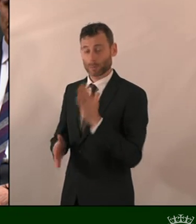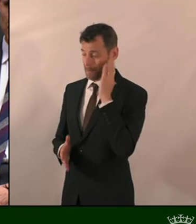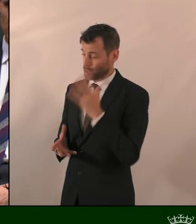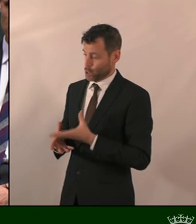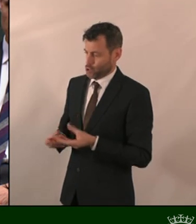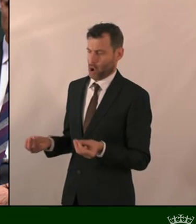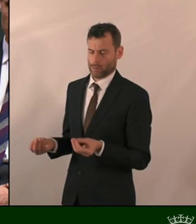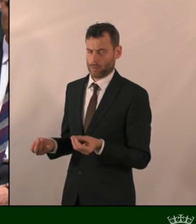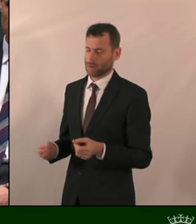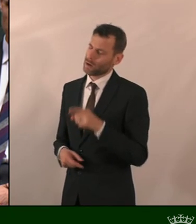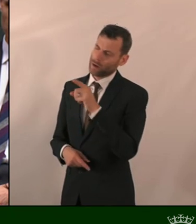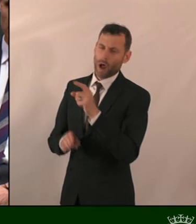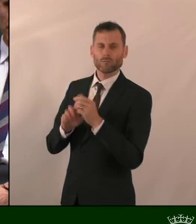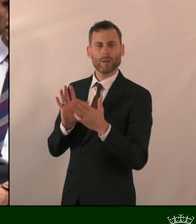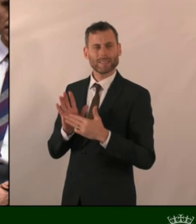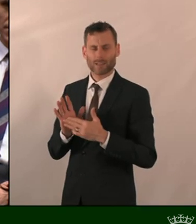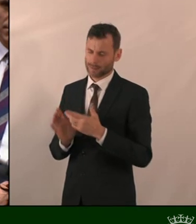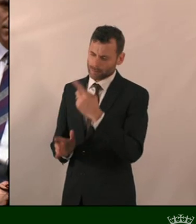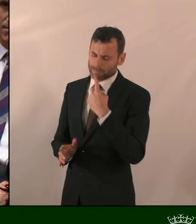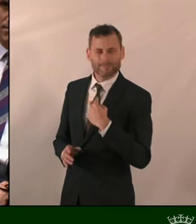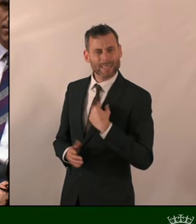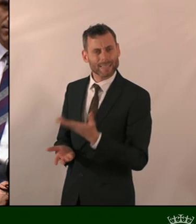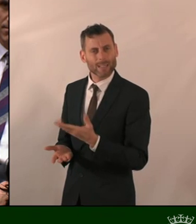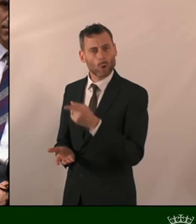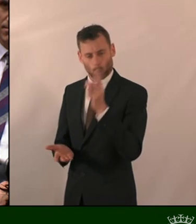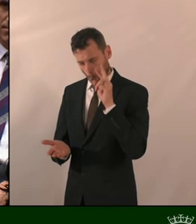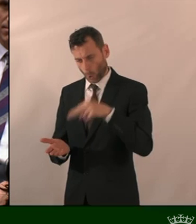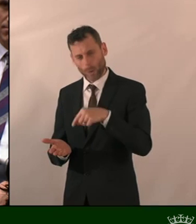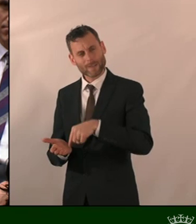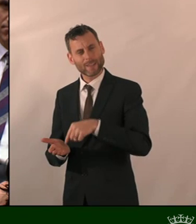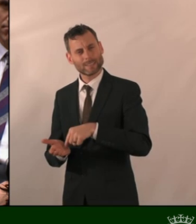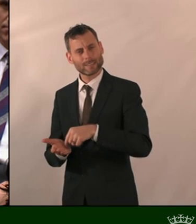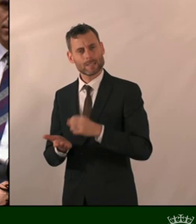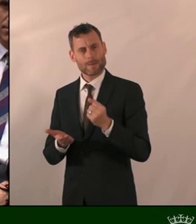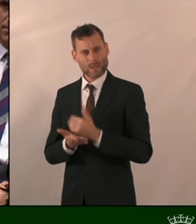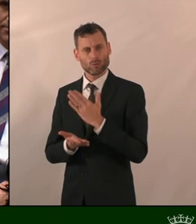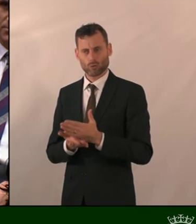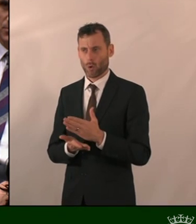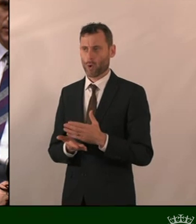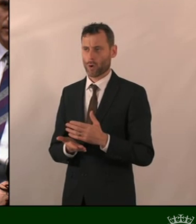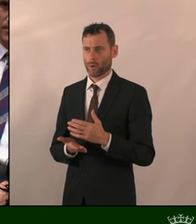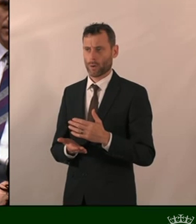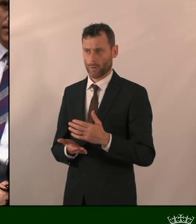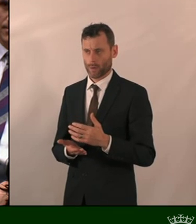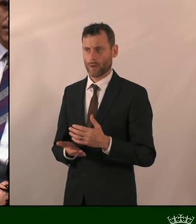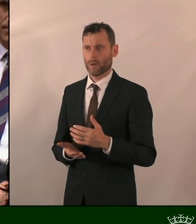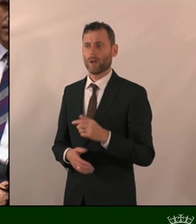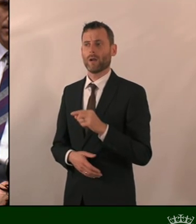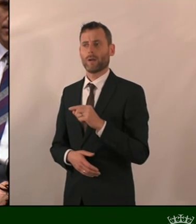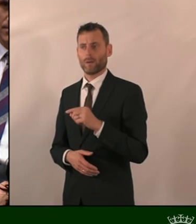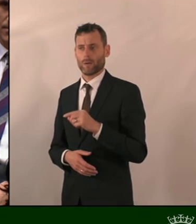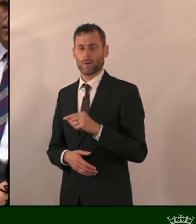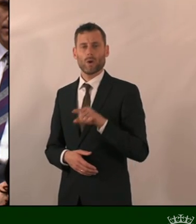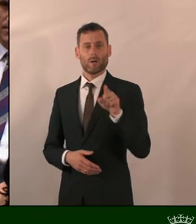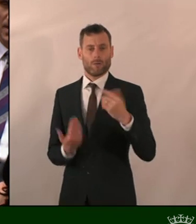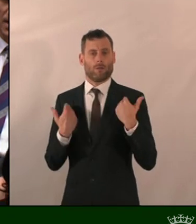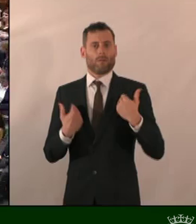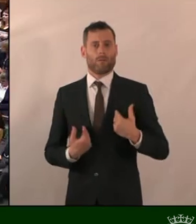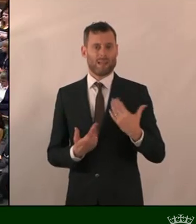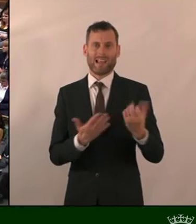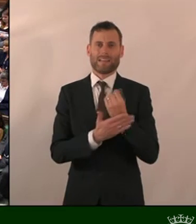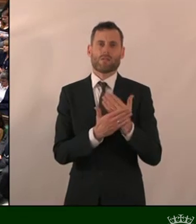Will the Prime Minister reassure me that he will look at this to show that much does not have to always get more?